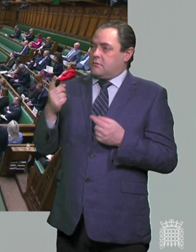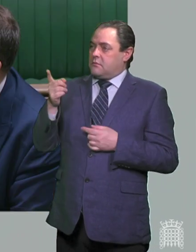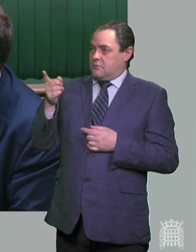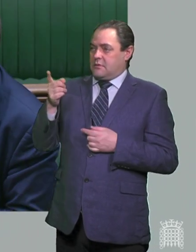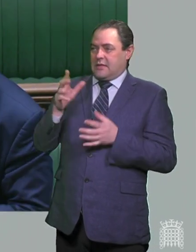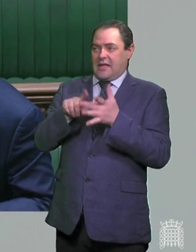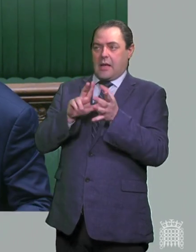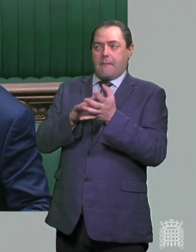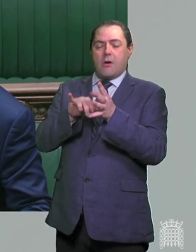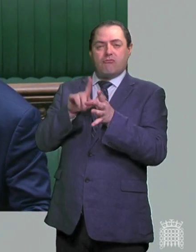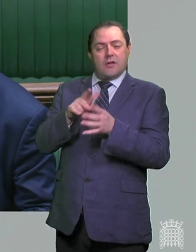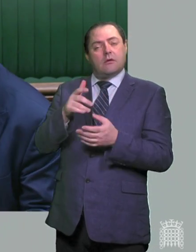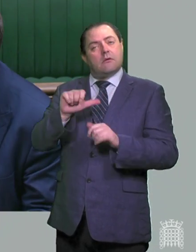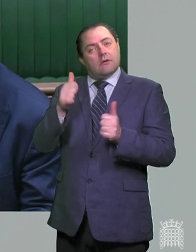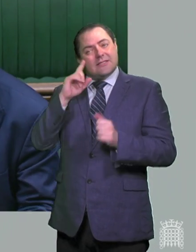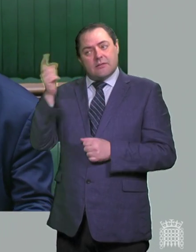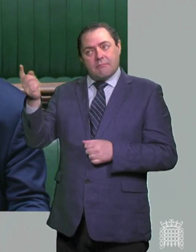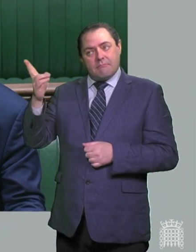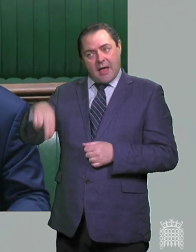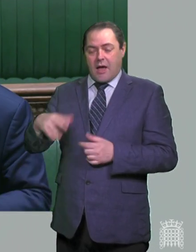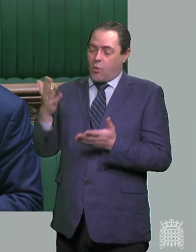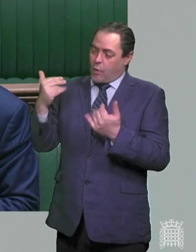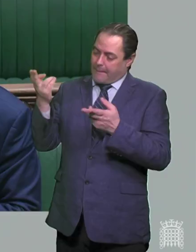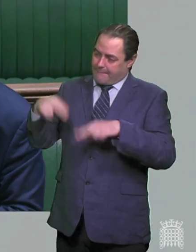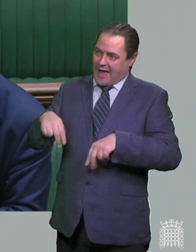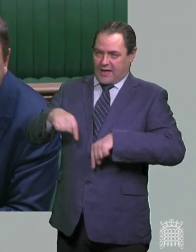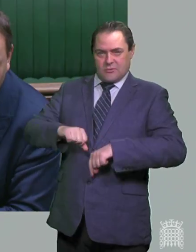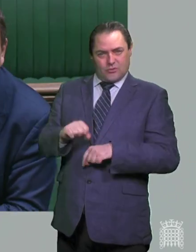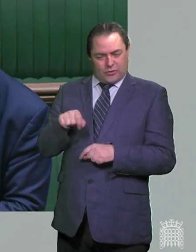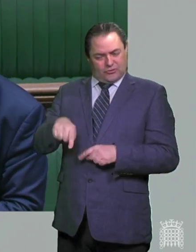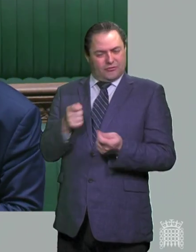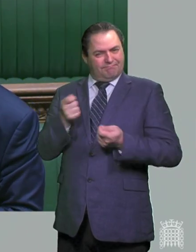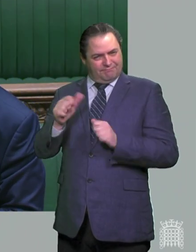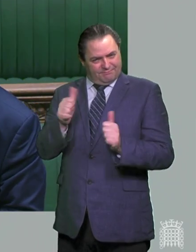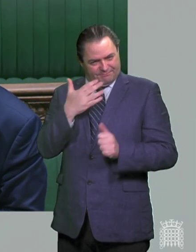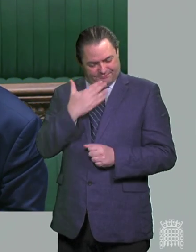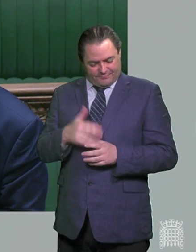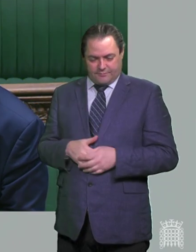It is great to see you back in the Chair, Madam Deputy Speaker. Welcome back, particularly to Scottish questions.